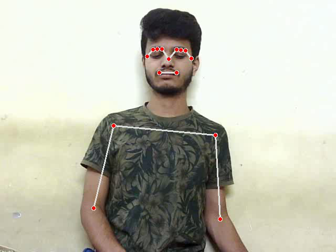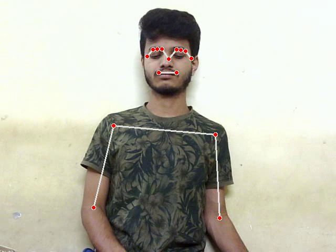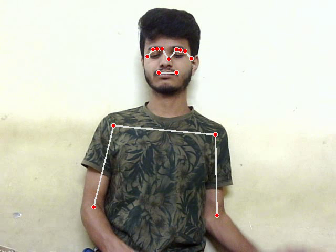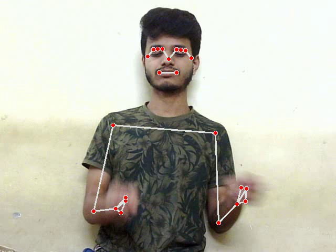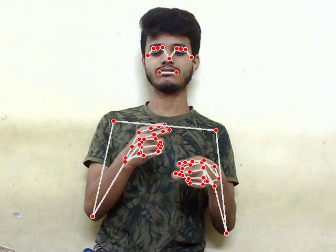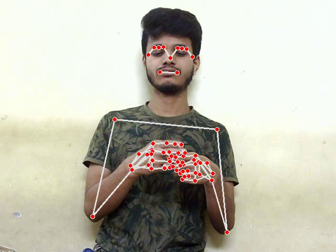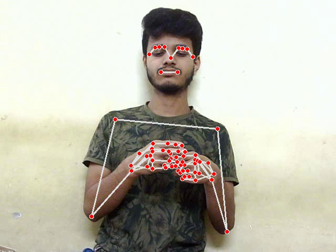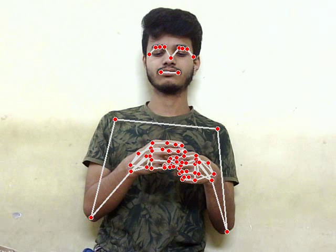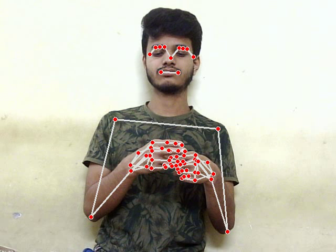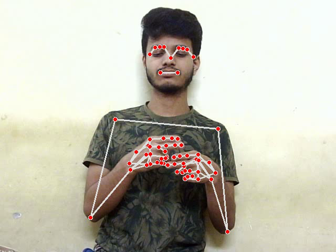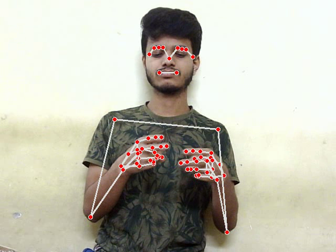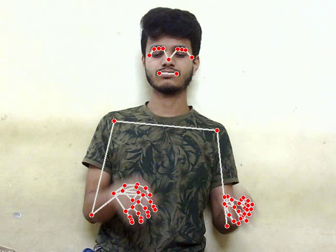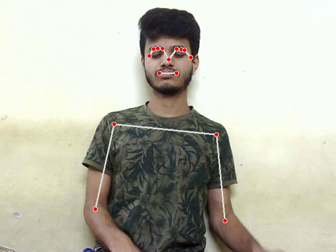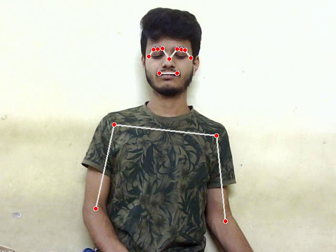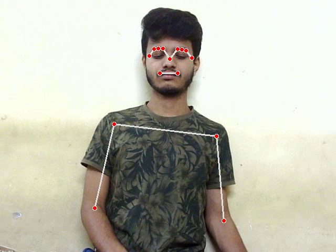name